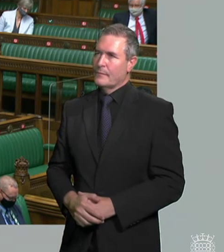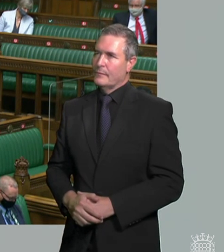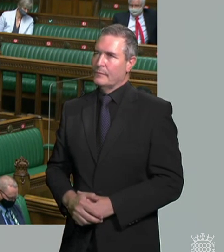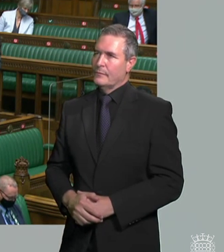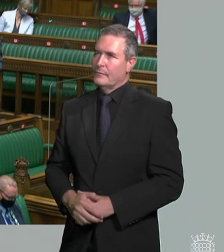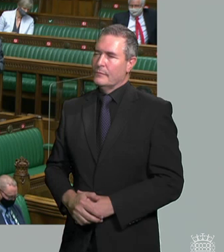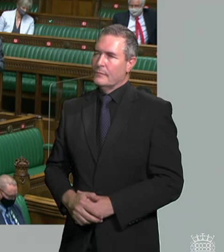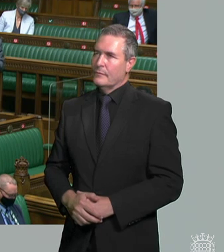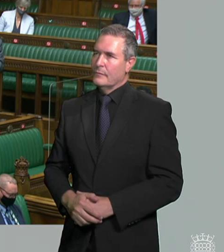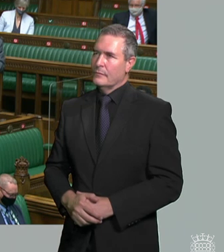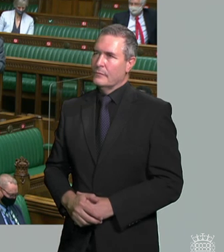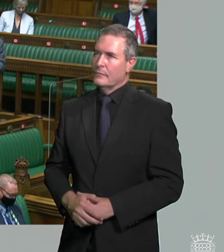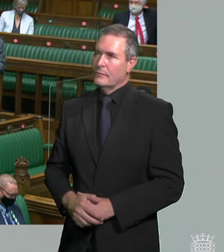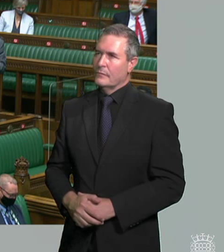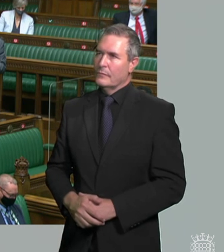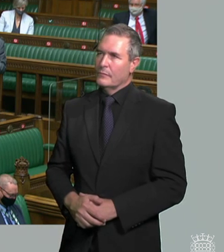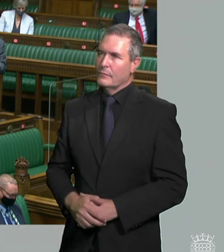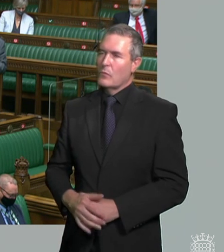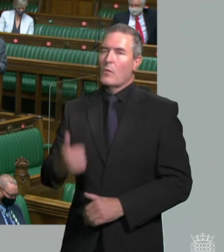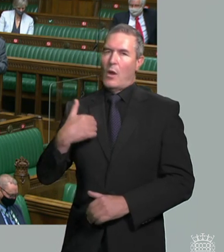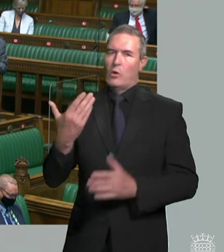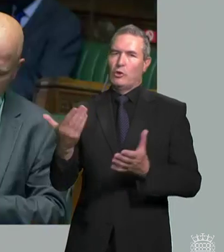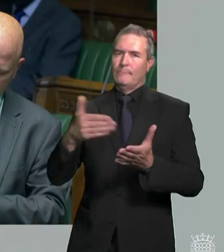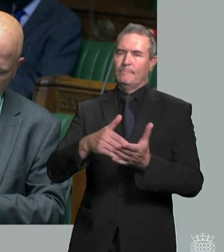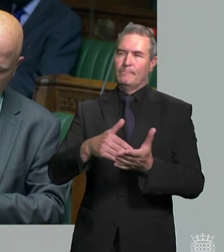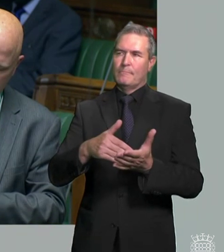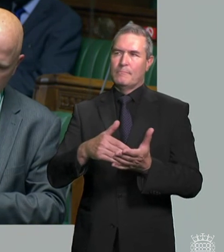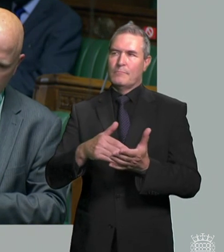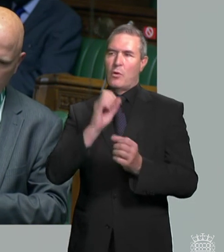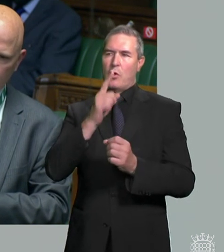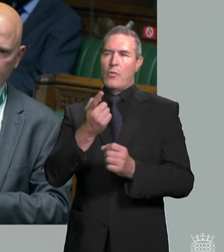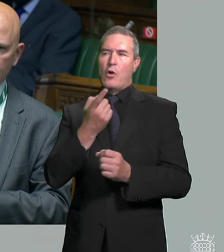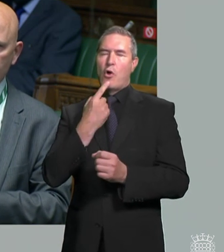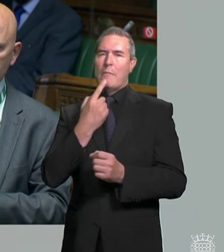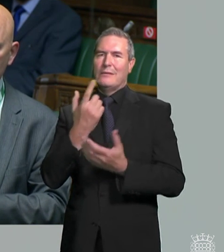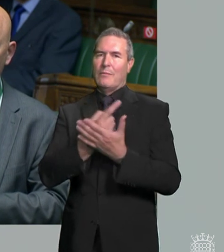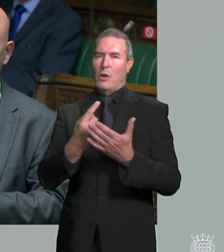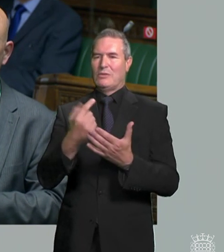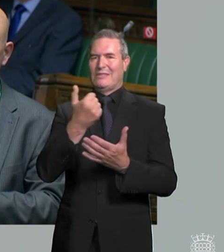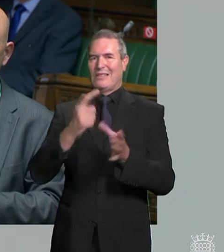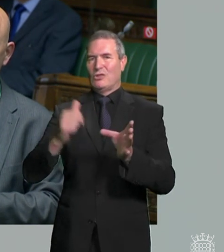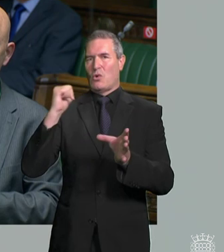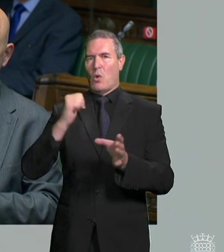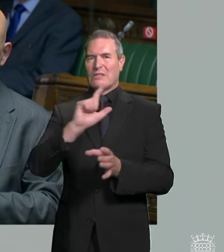On behalf of the Alba party, I add my voice to the comments about 7/7.